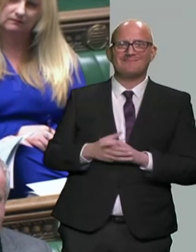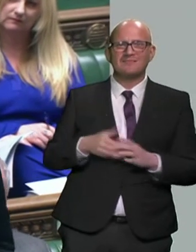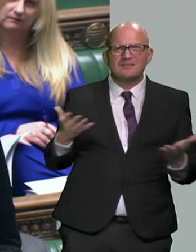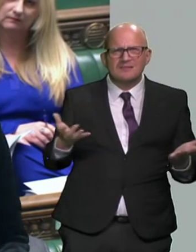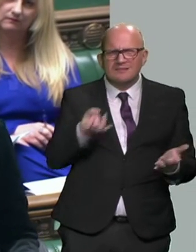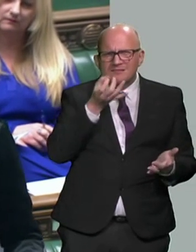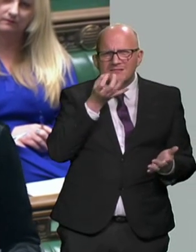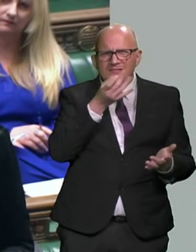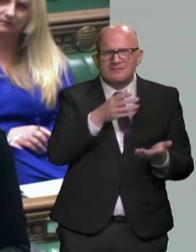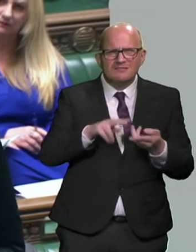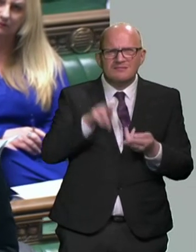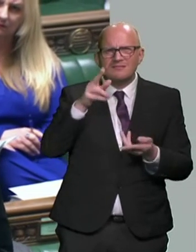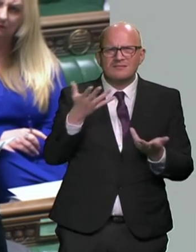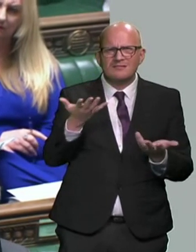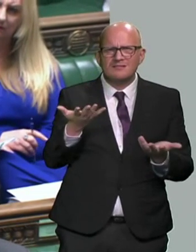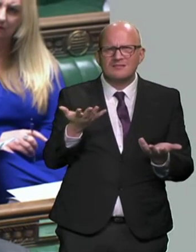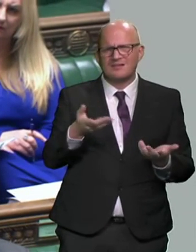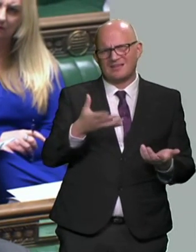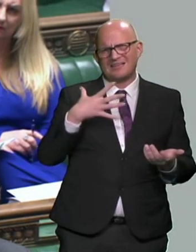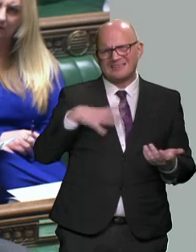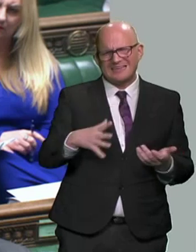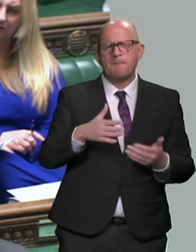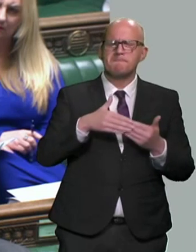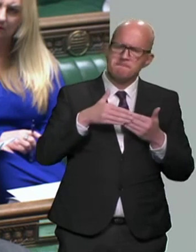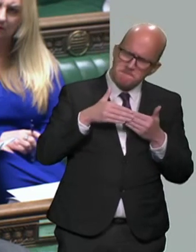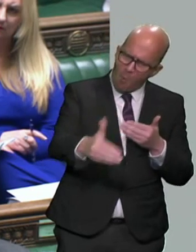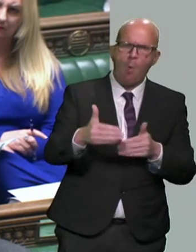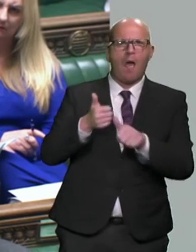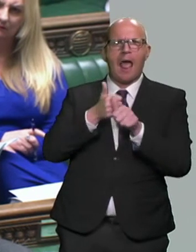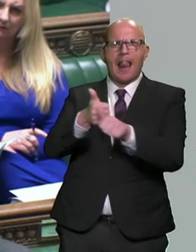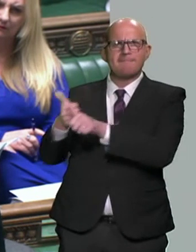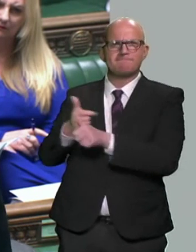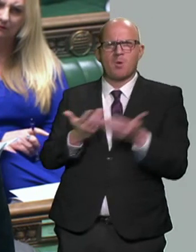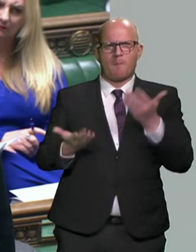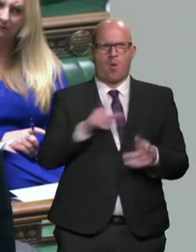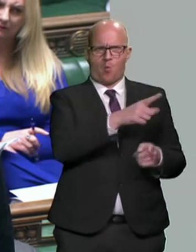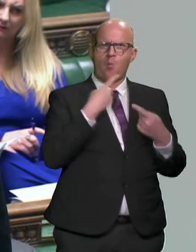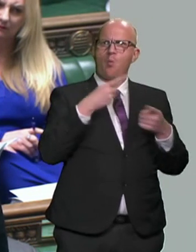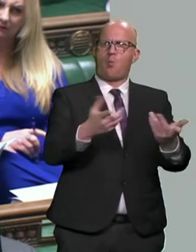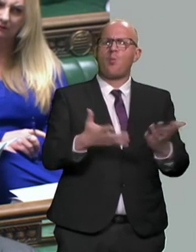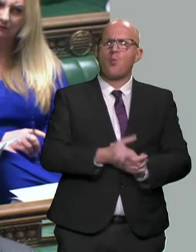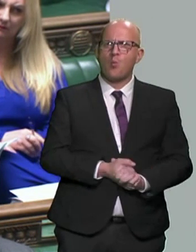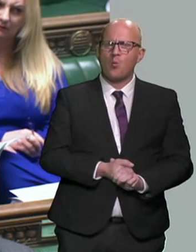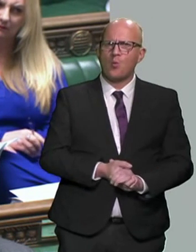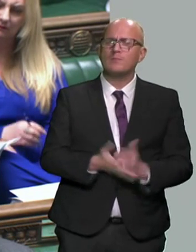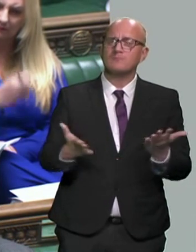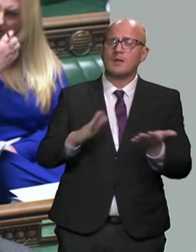Is that it? People are desperate and they need a good deal more help than that.